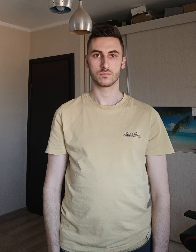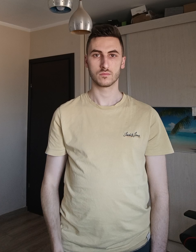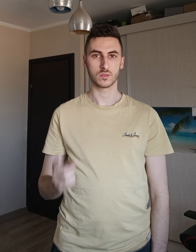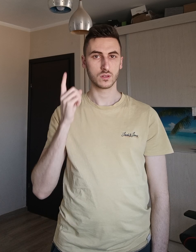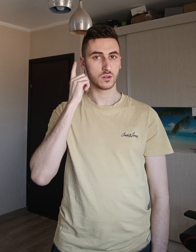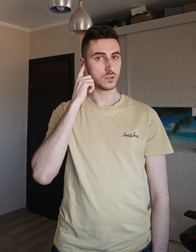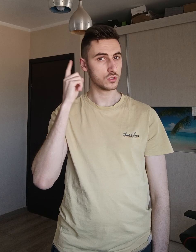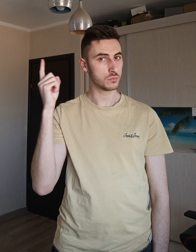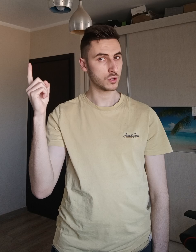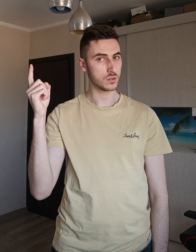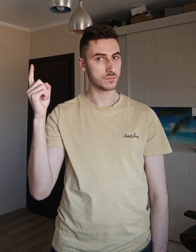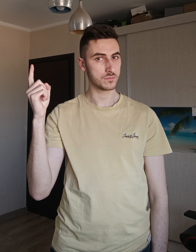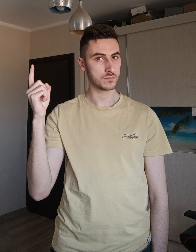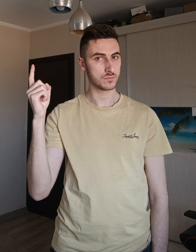לשמוע